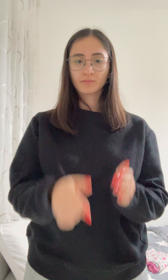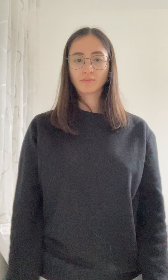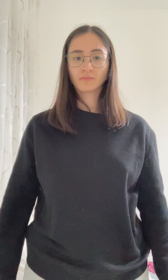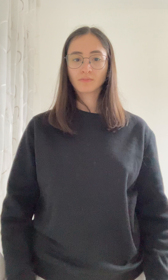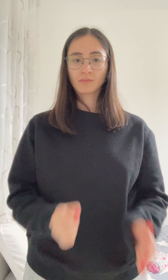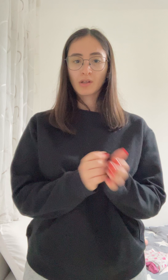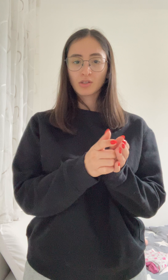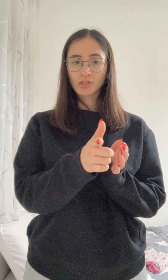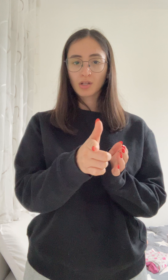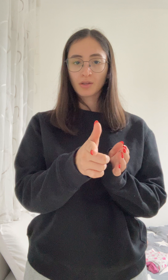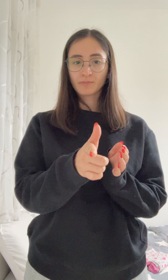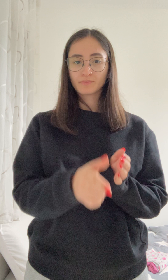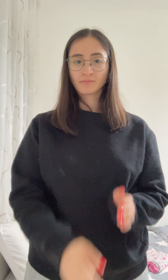לשלם